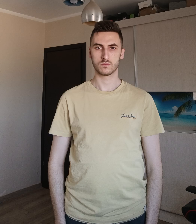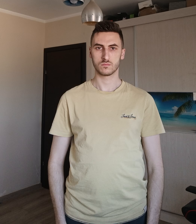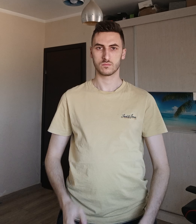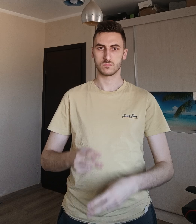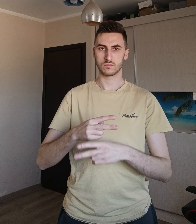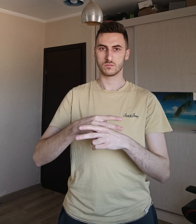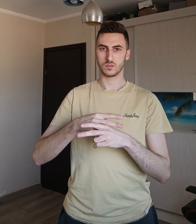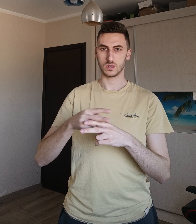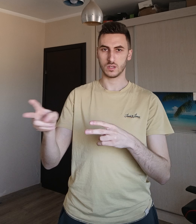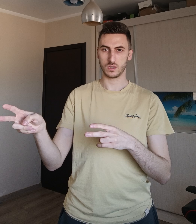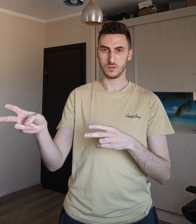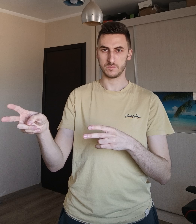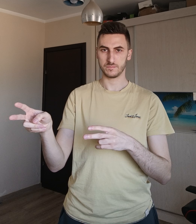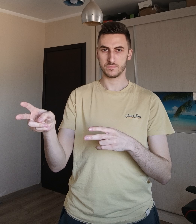נקי